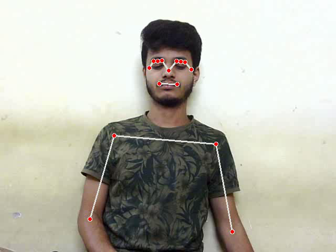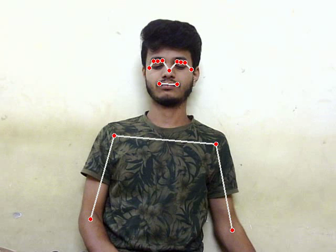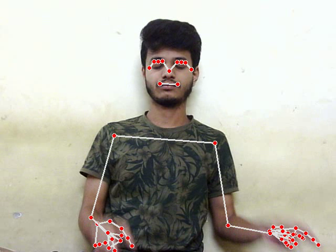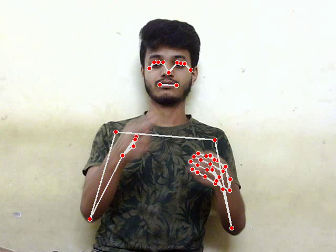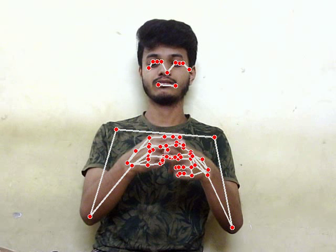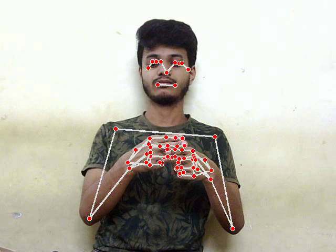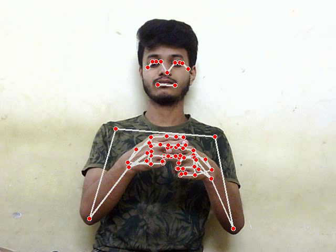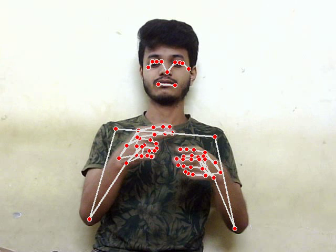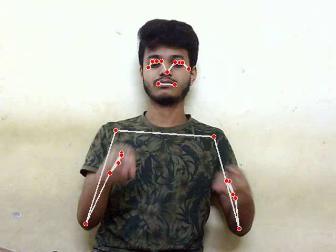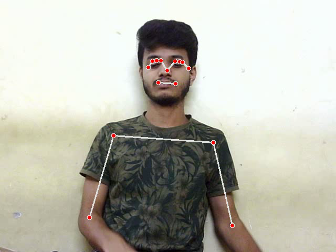name